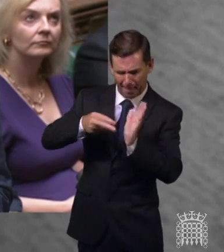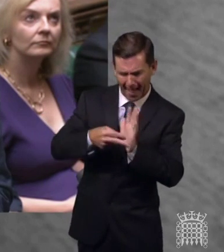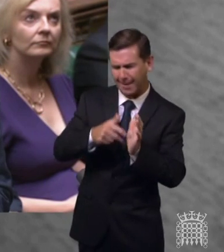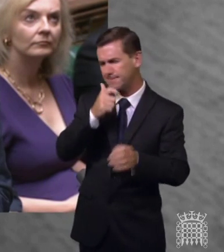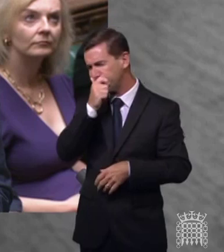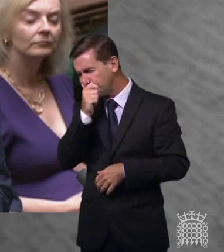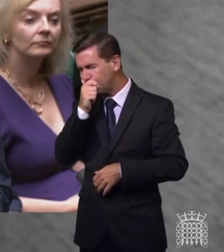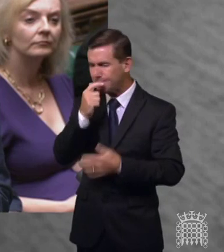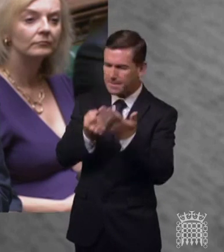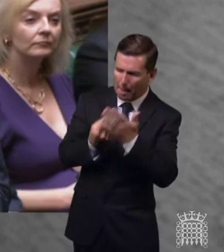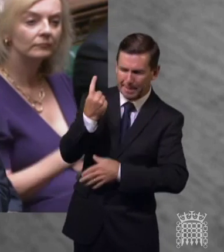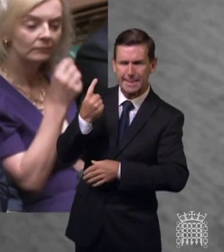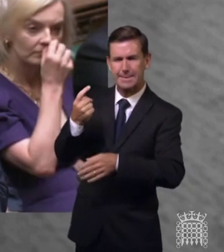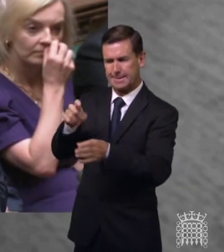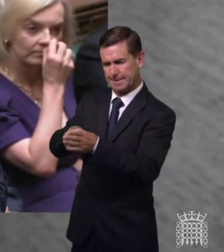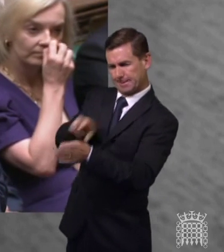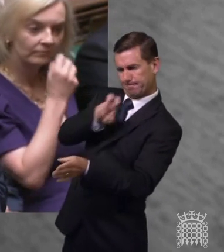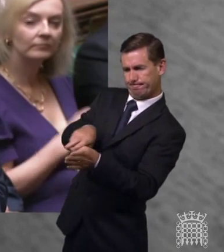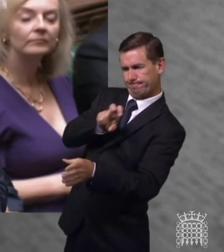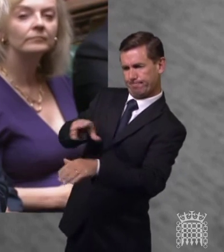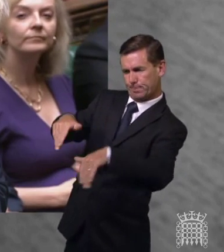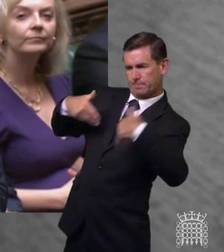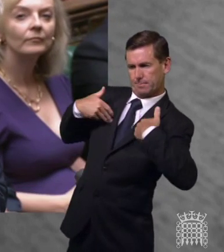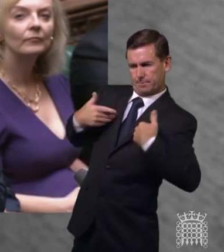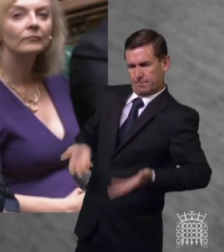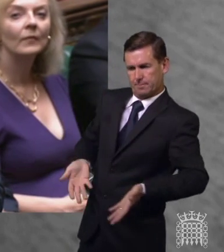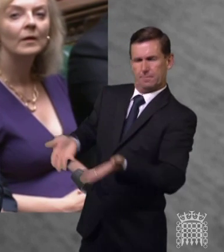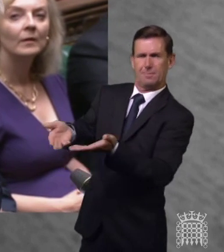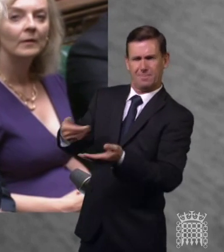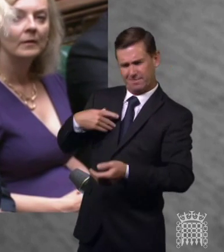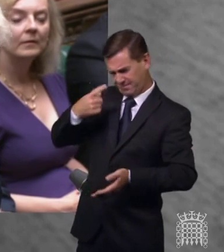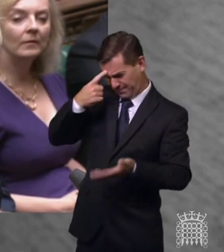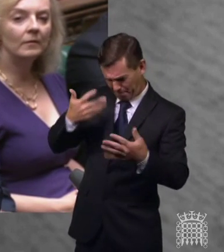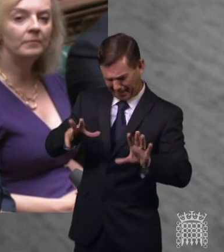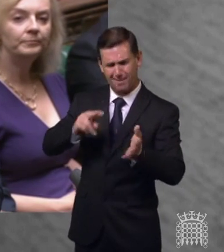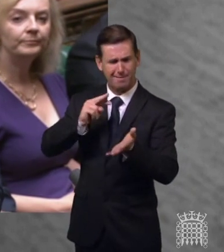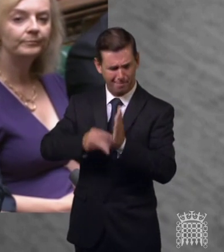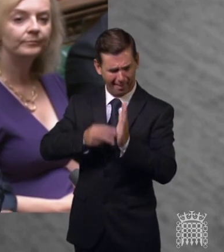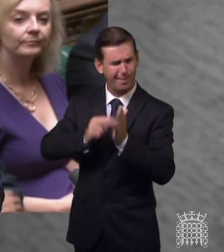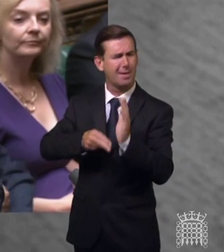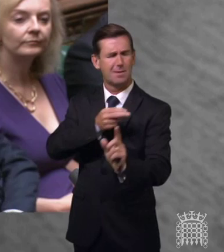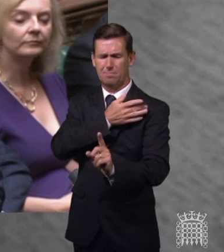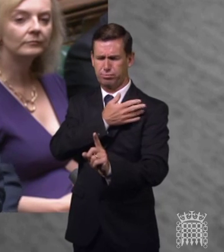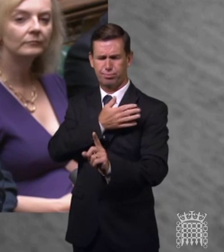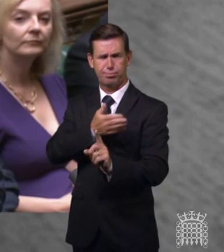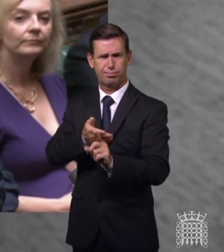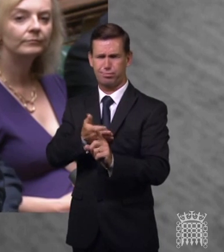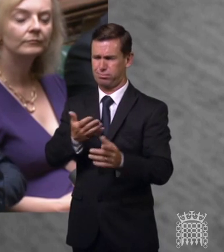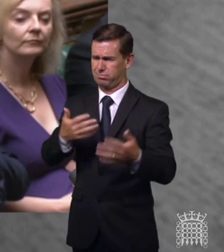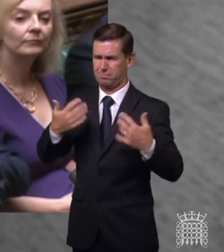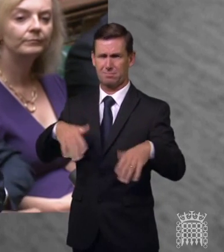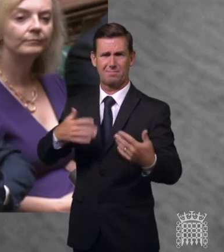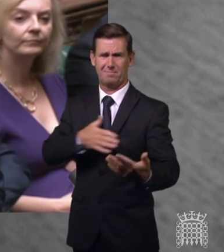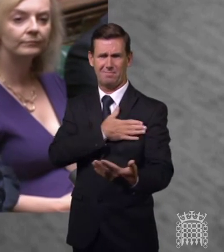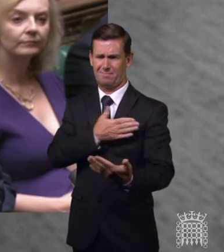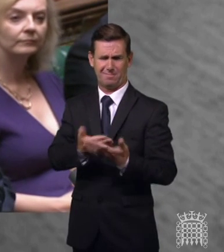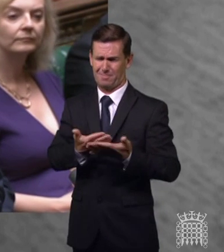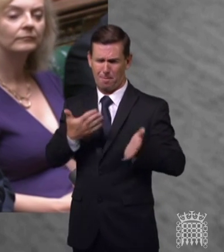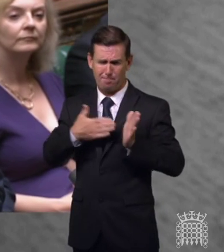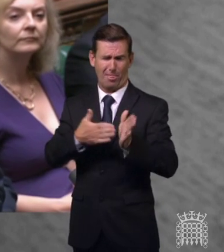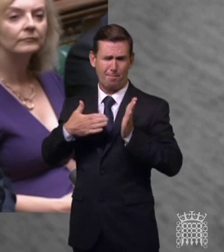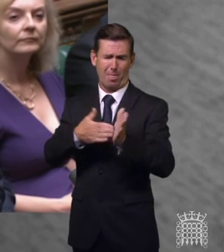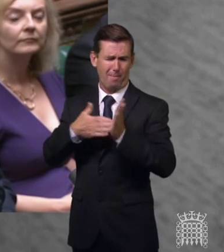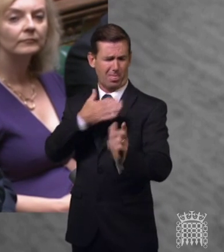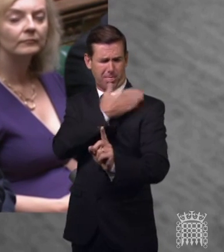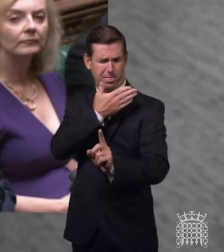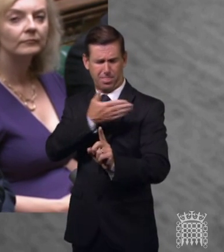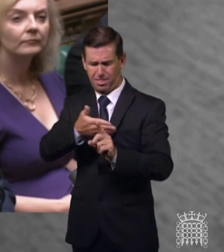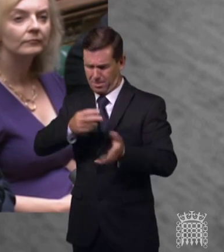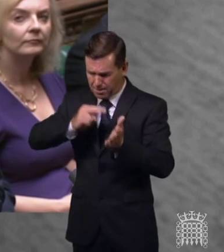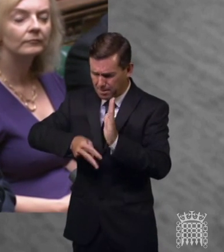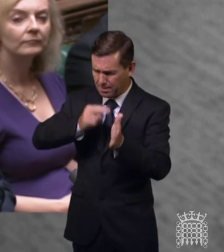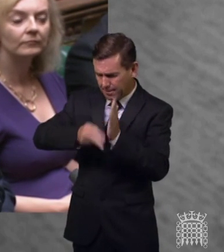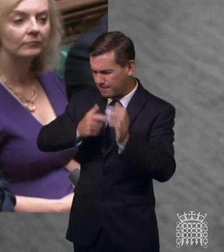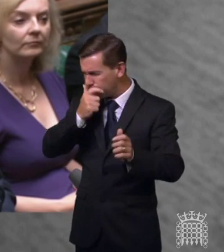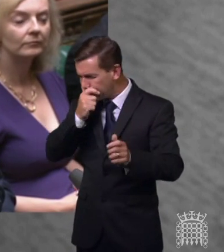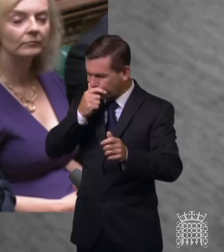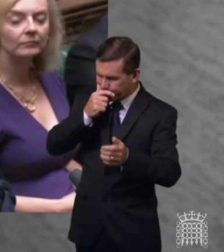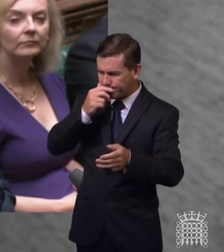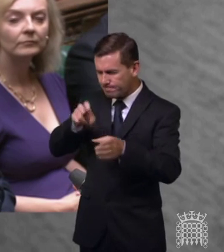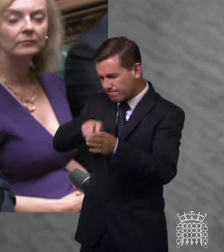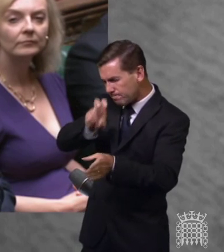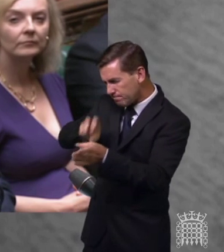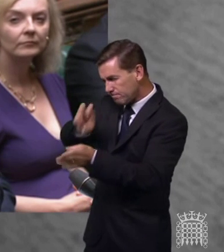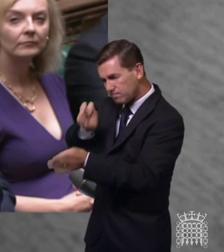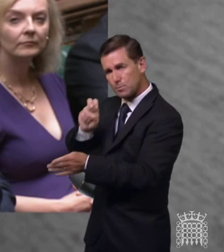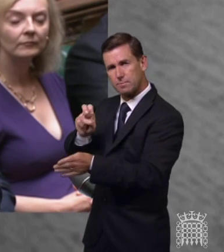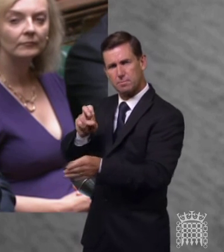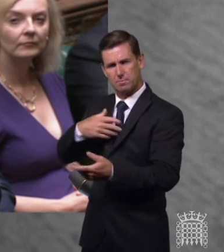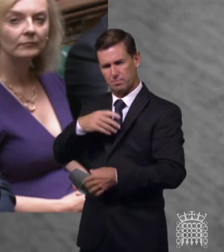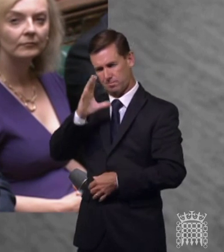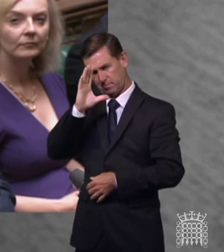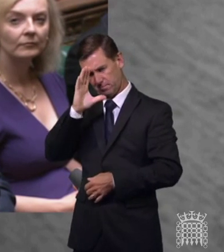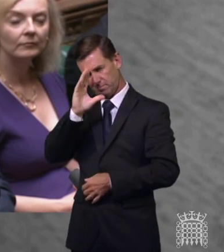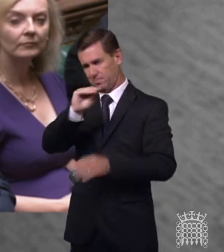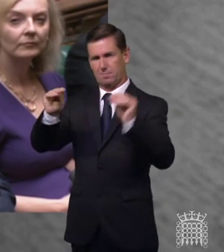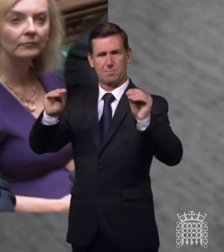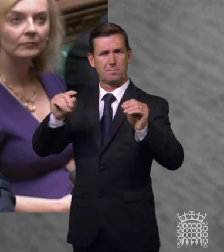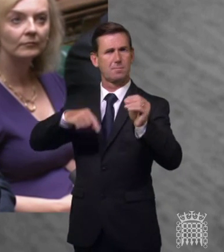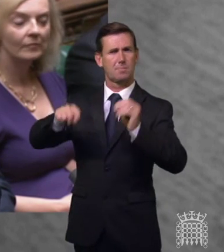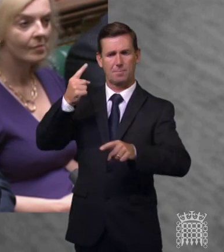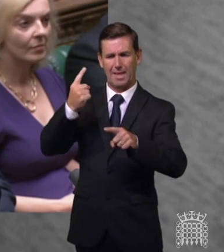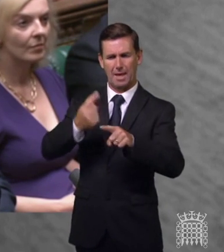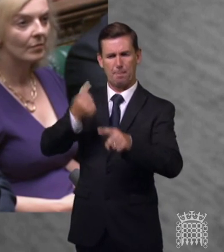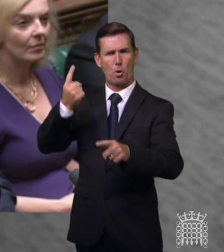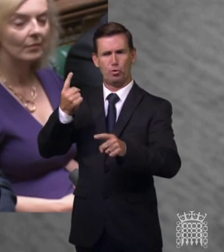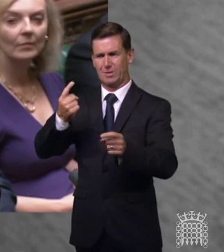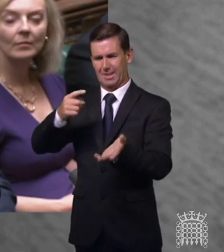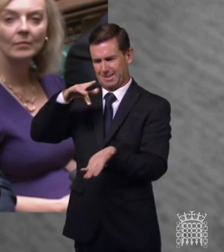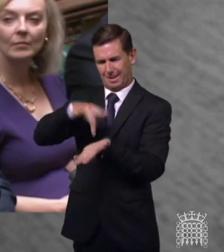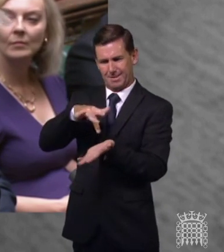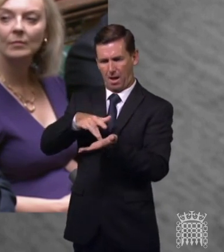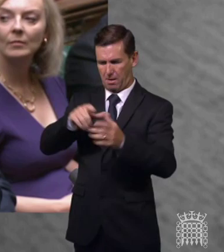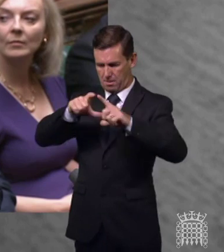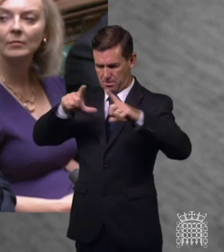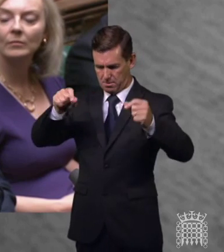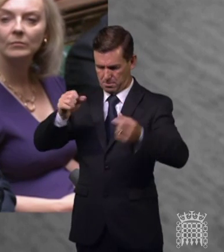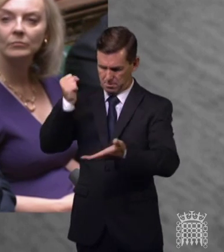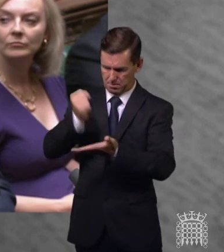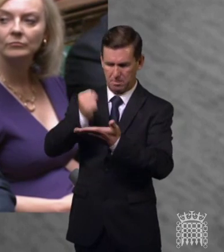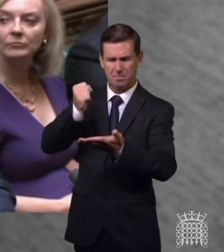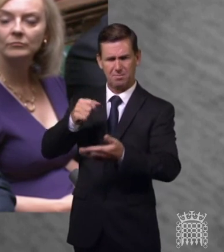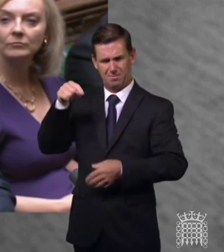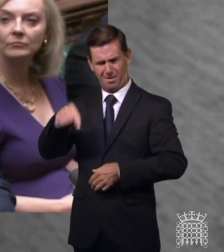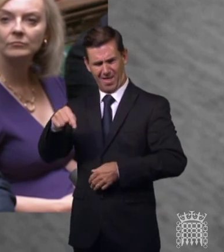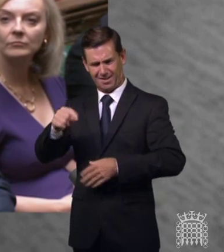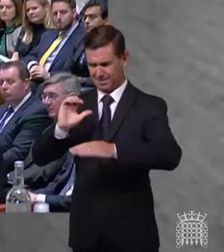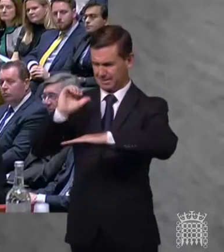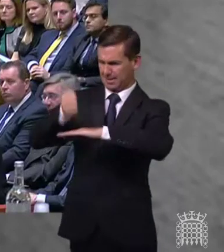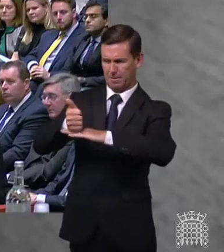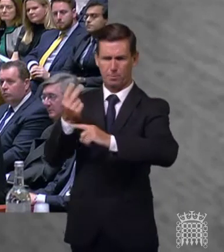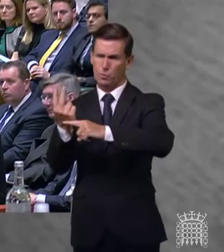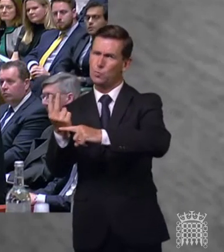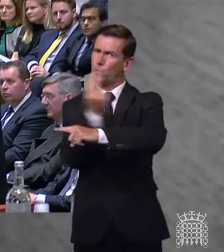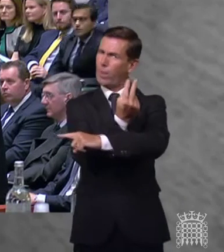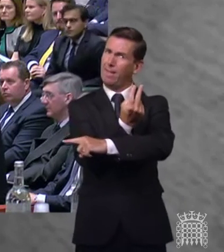The very difficult logistical operation for the withdrawal of UK nationals has been under preparation for many months, and I can tell the House that the decision to commission the emergency handling centre at the airport—the commissioning of that centre—took place two weeks ago.